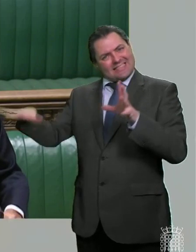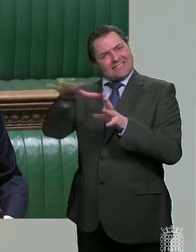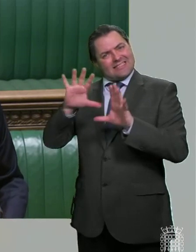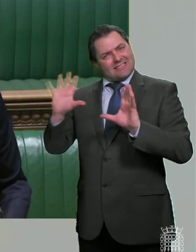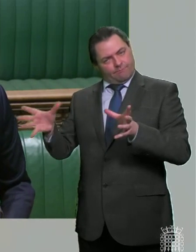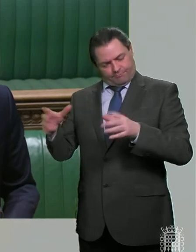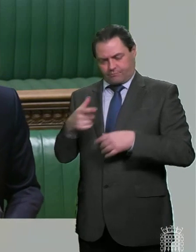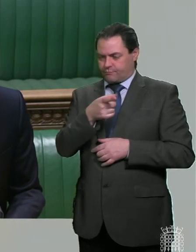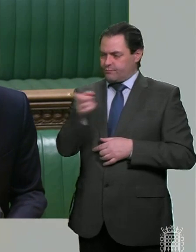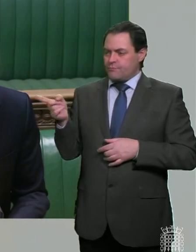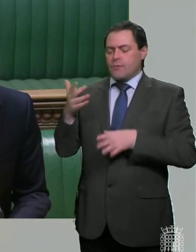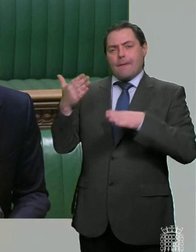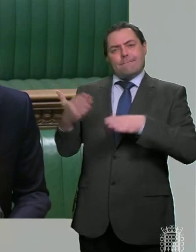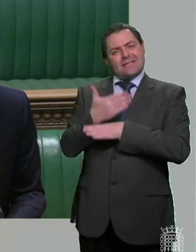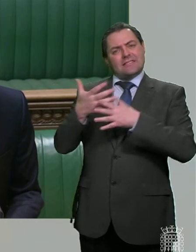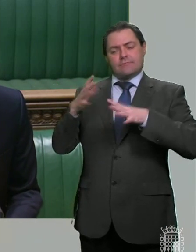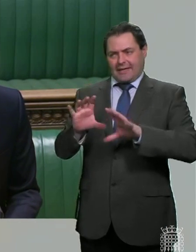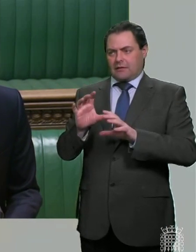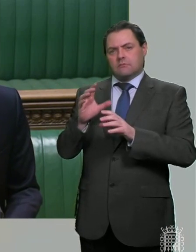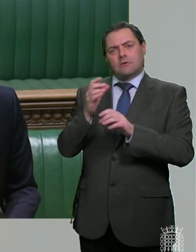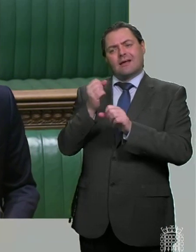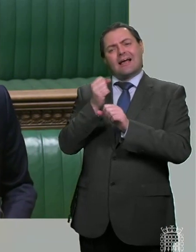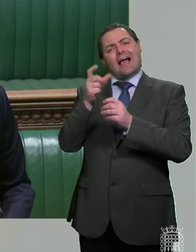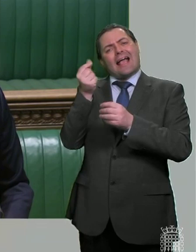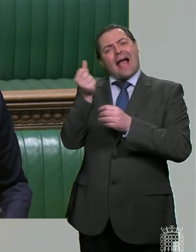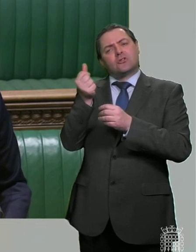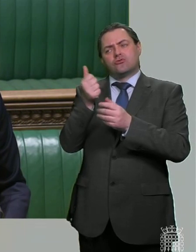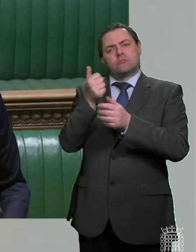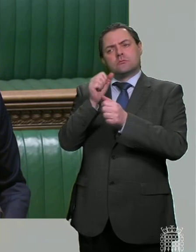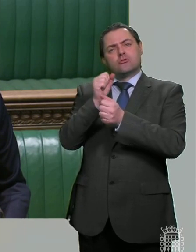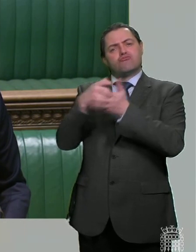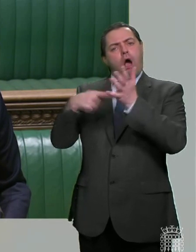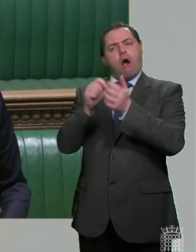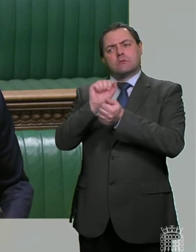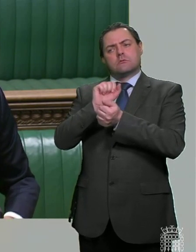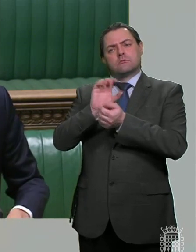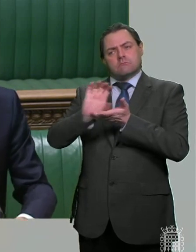We have been providing businesses with direct cash grants throughout the recent restrictions.